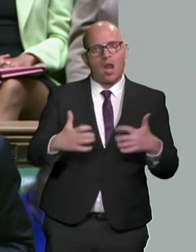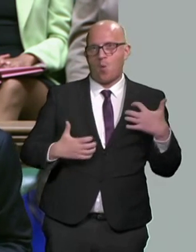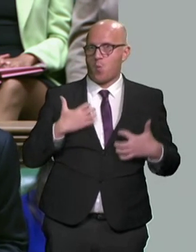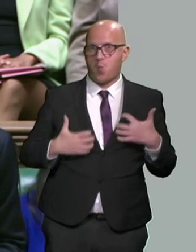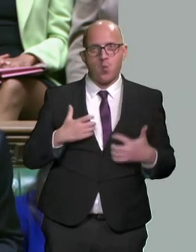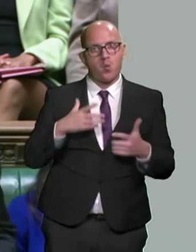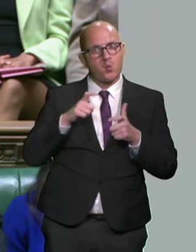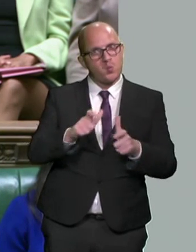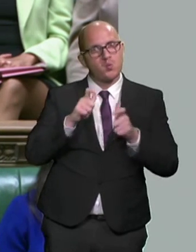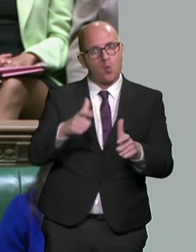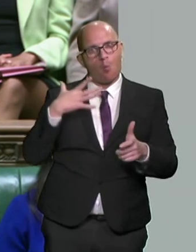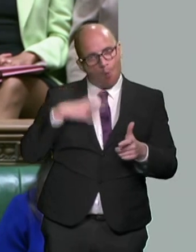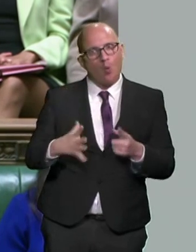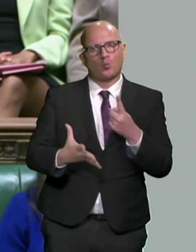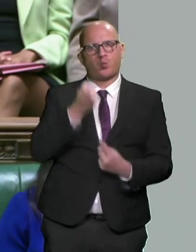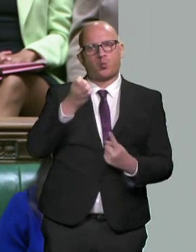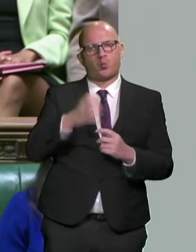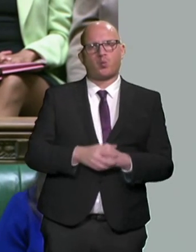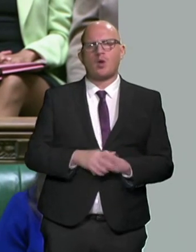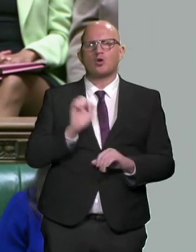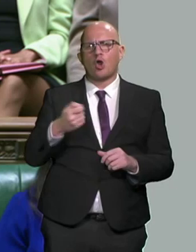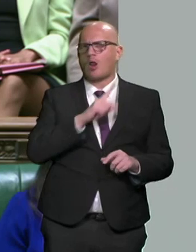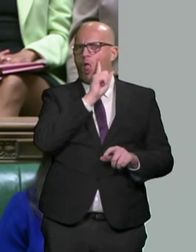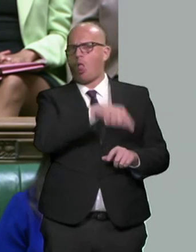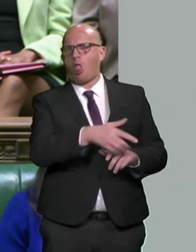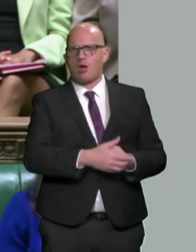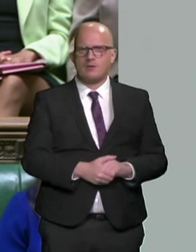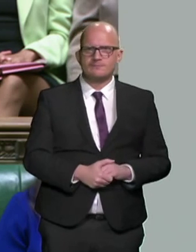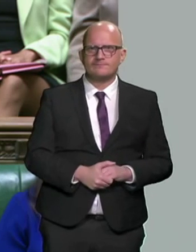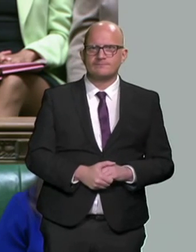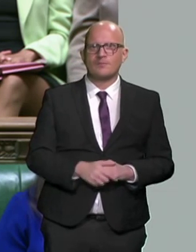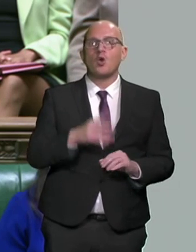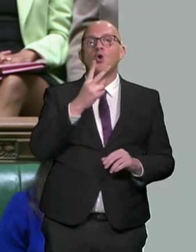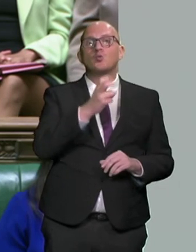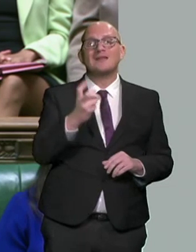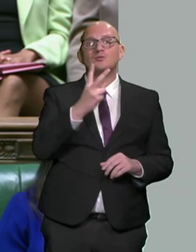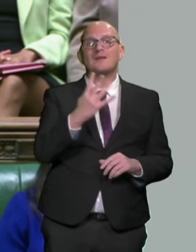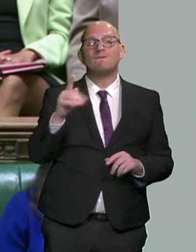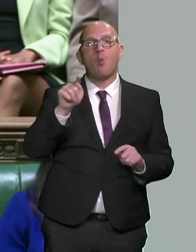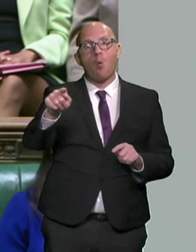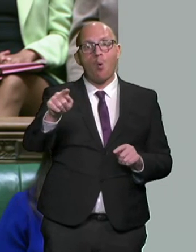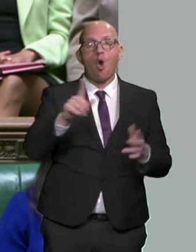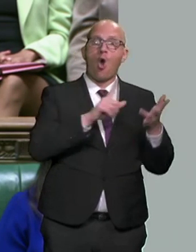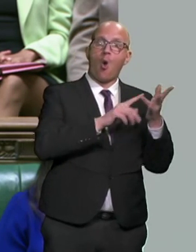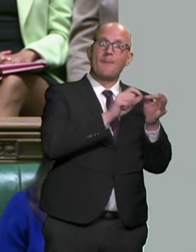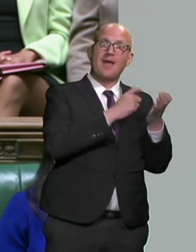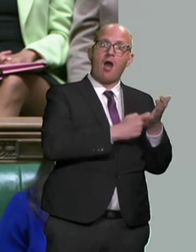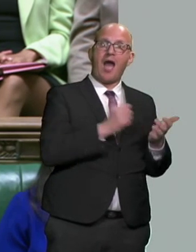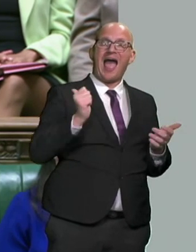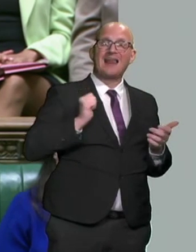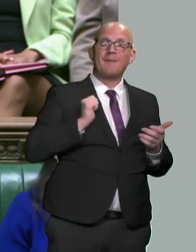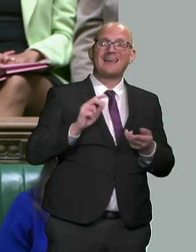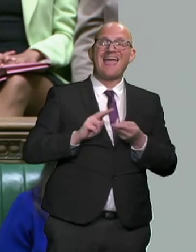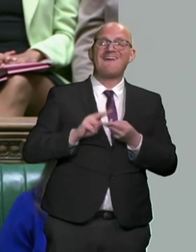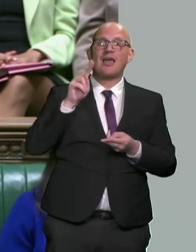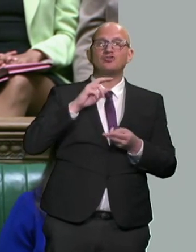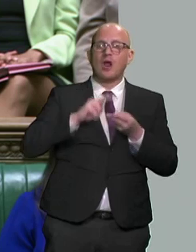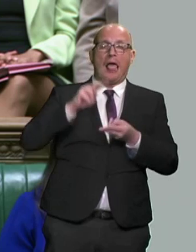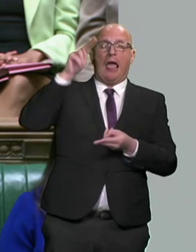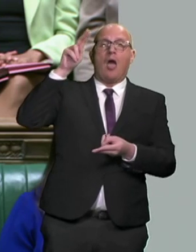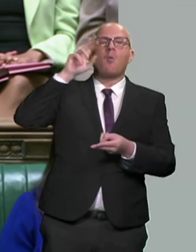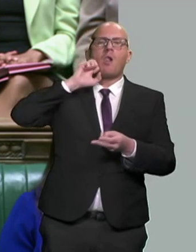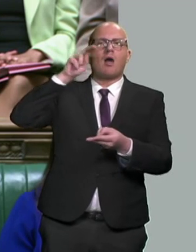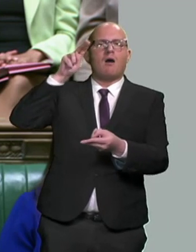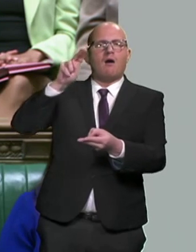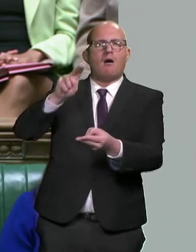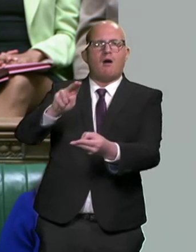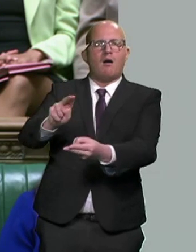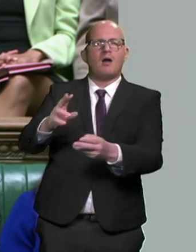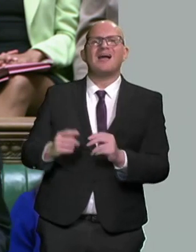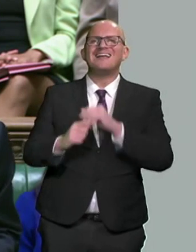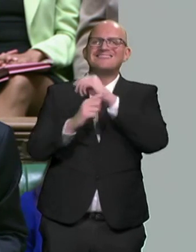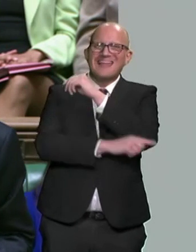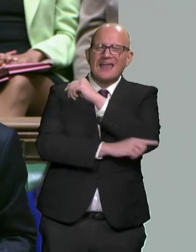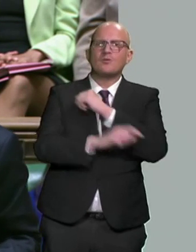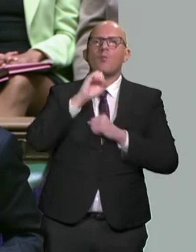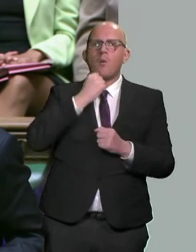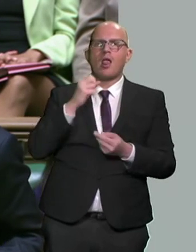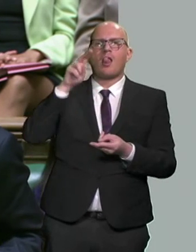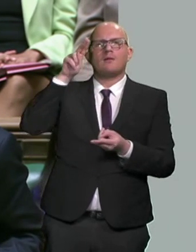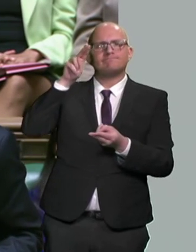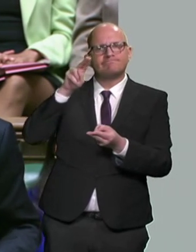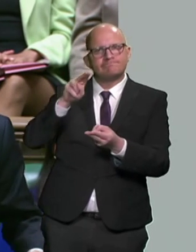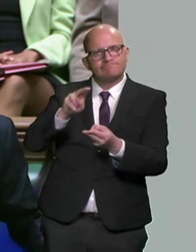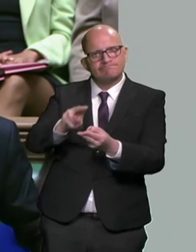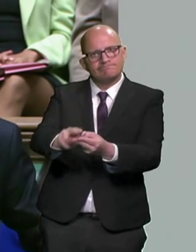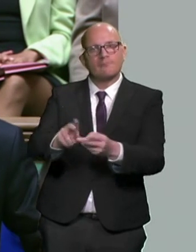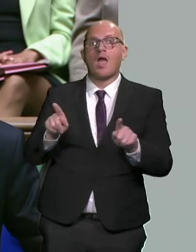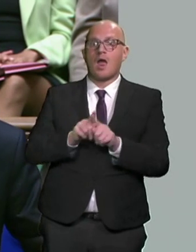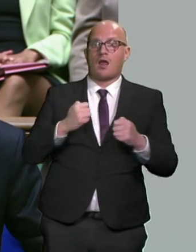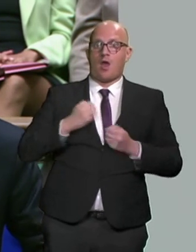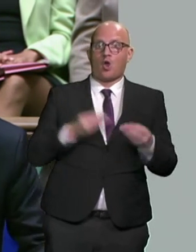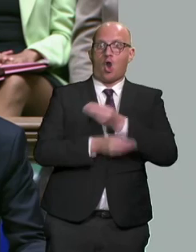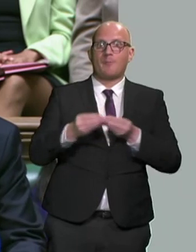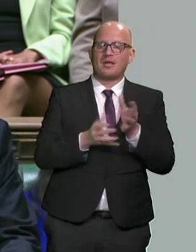By 2024, the Office for Budget Responsibility currently expects inflation to be back under control, debt to be falling sustainably, and the economy to be growing.